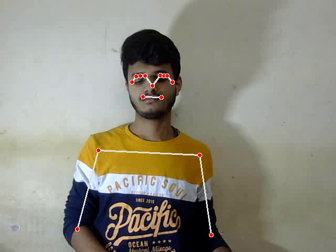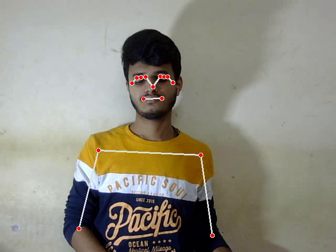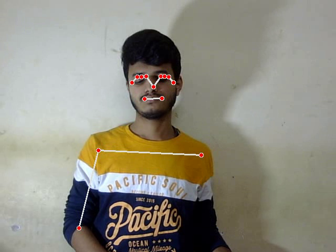sad